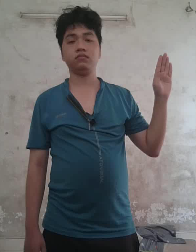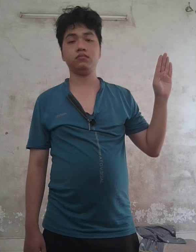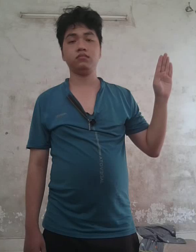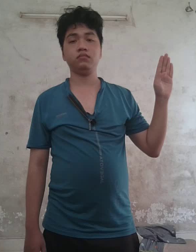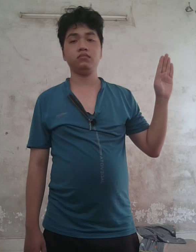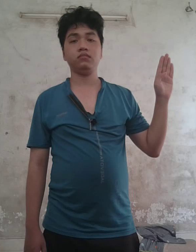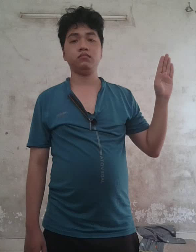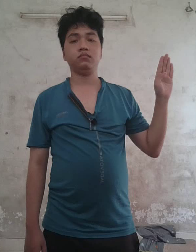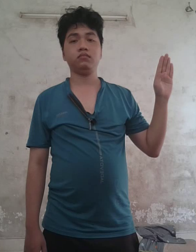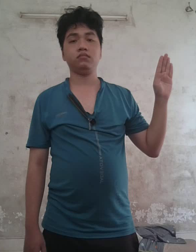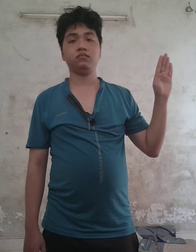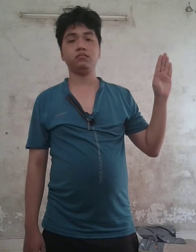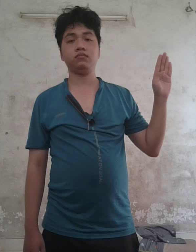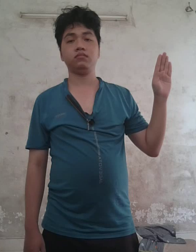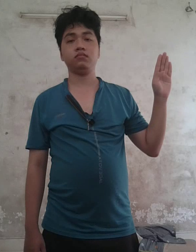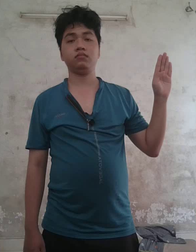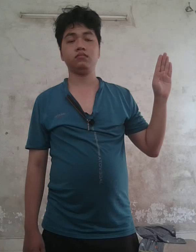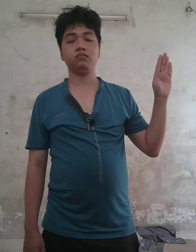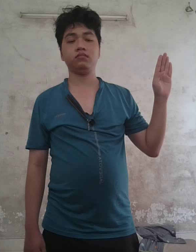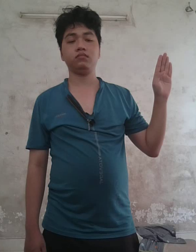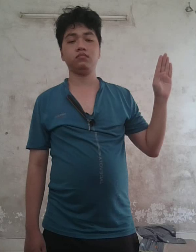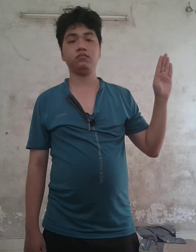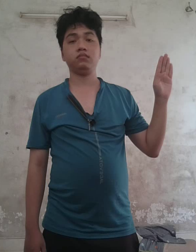b